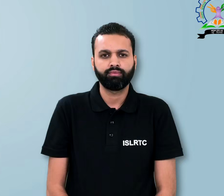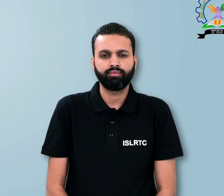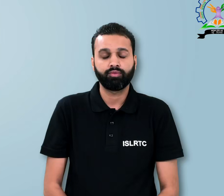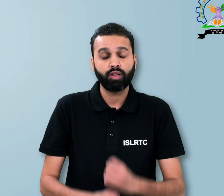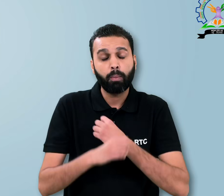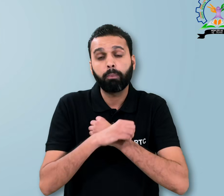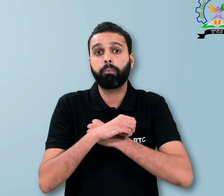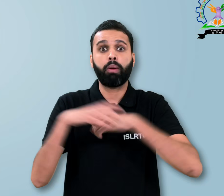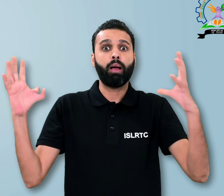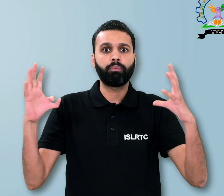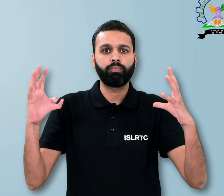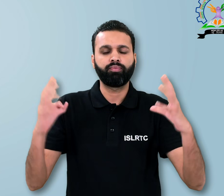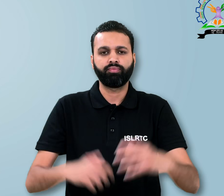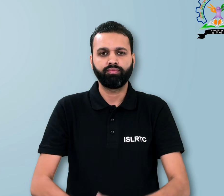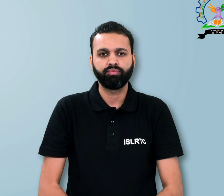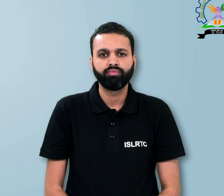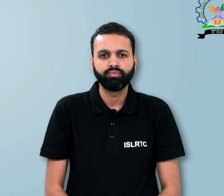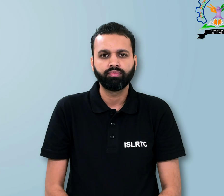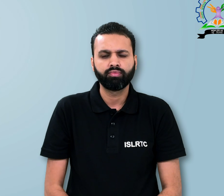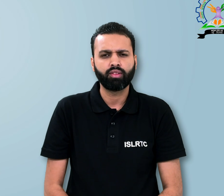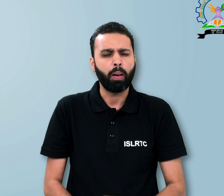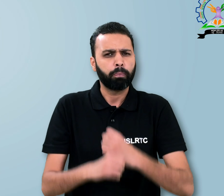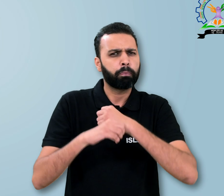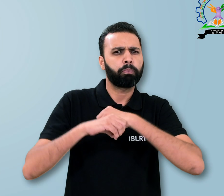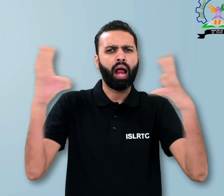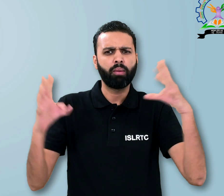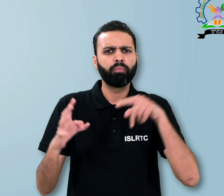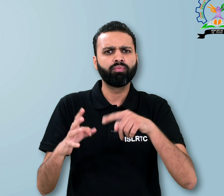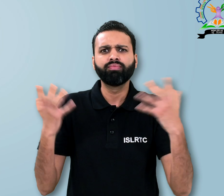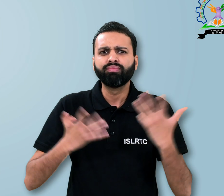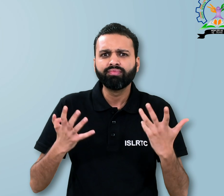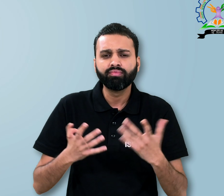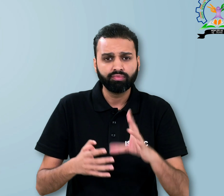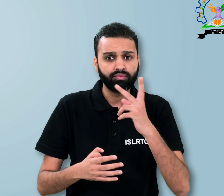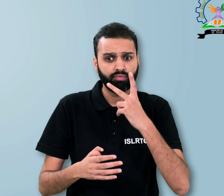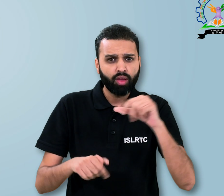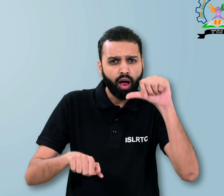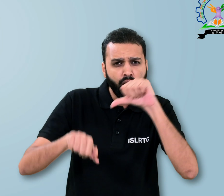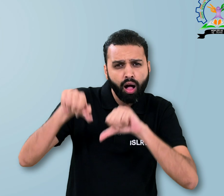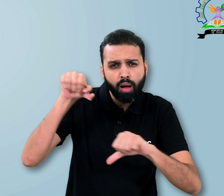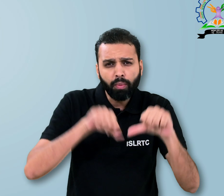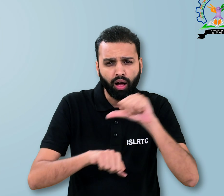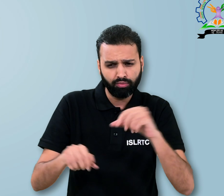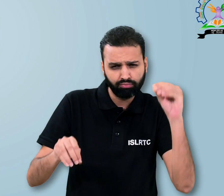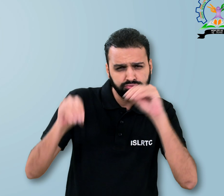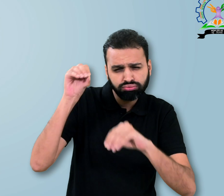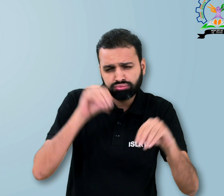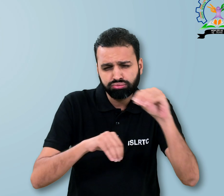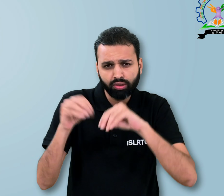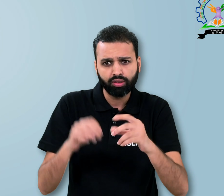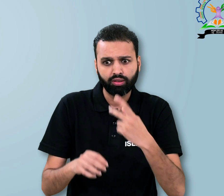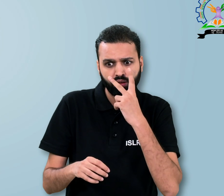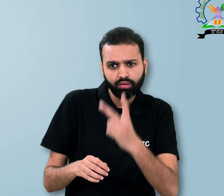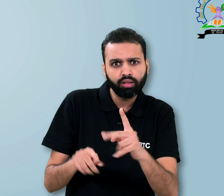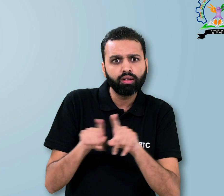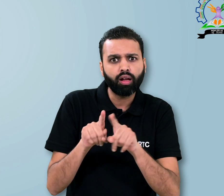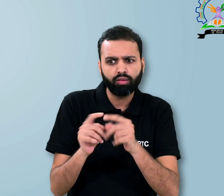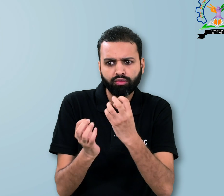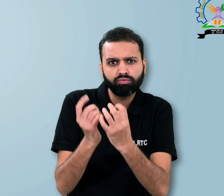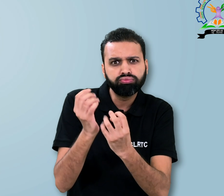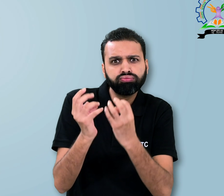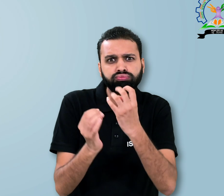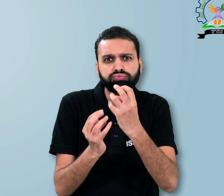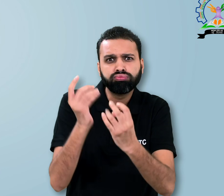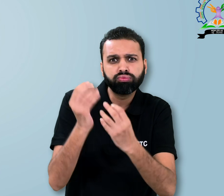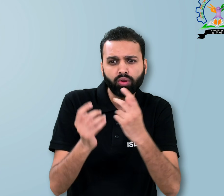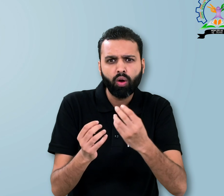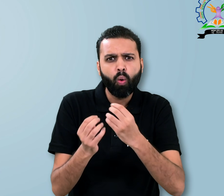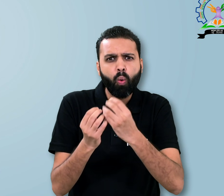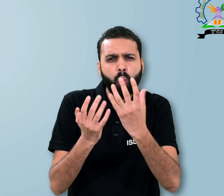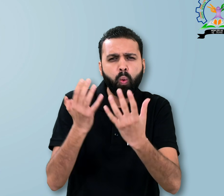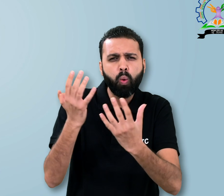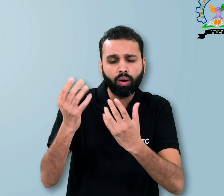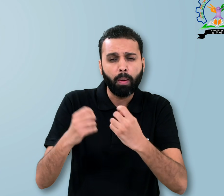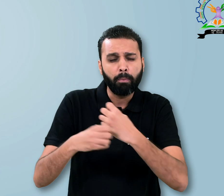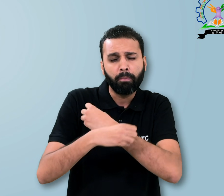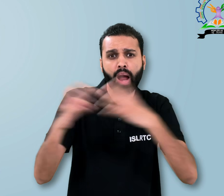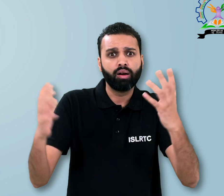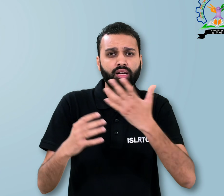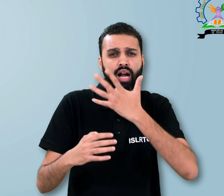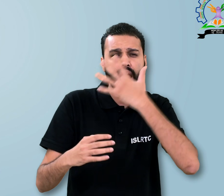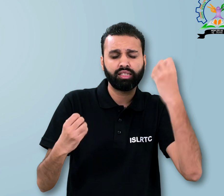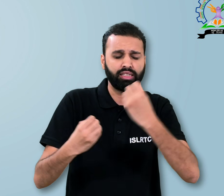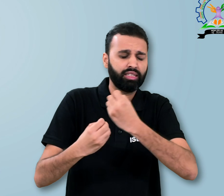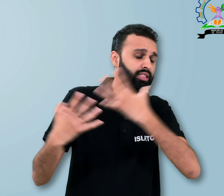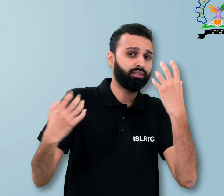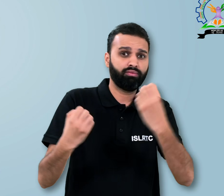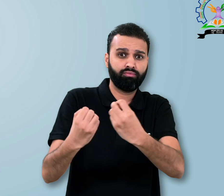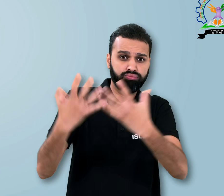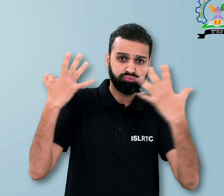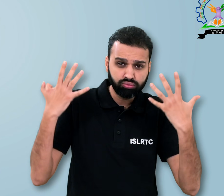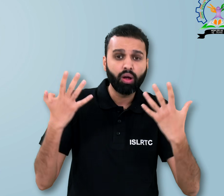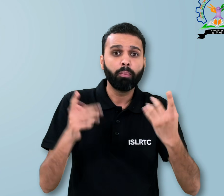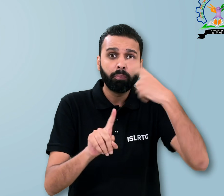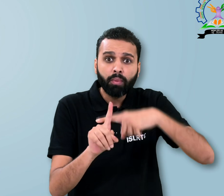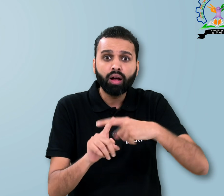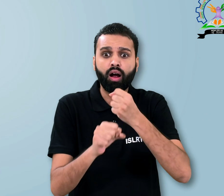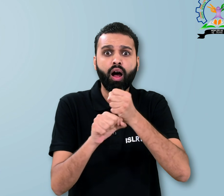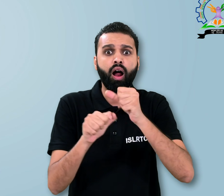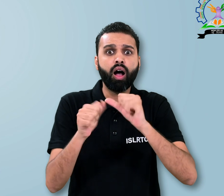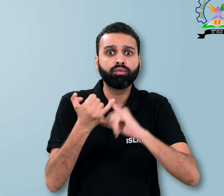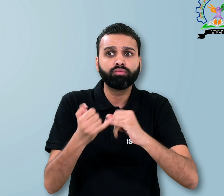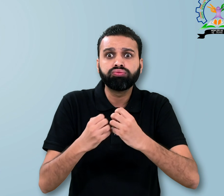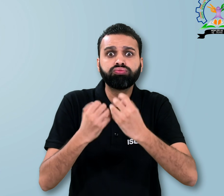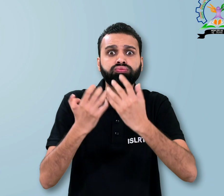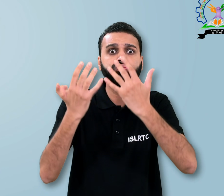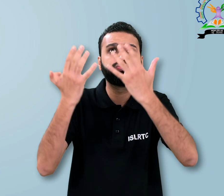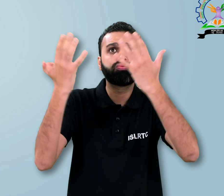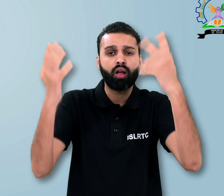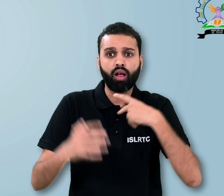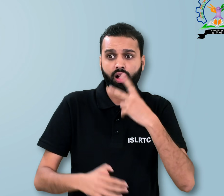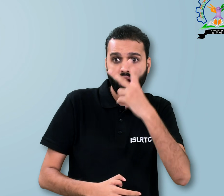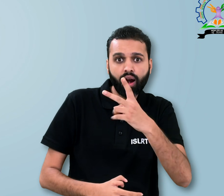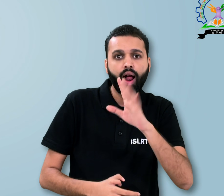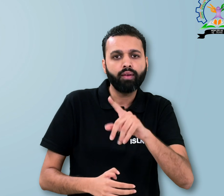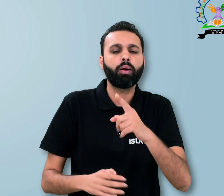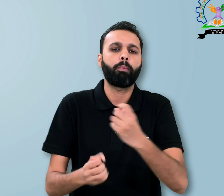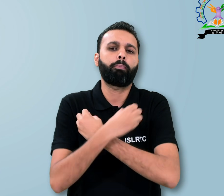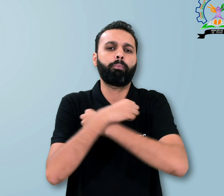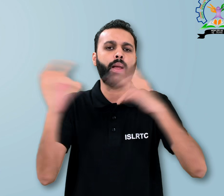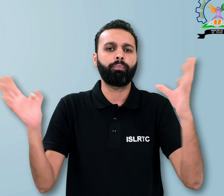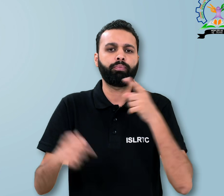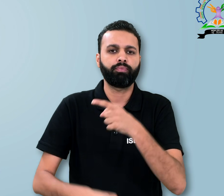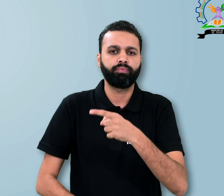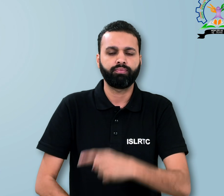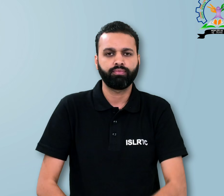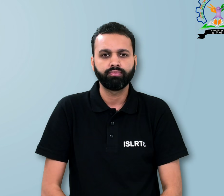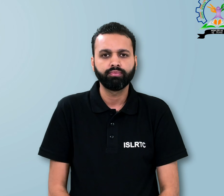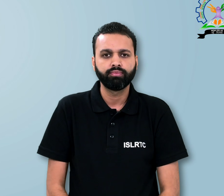Explosion When a sudden chemical reaction takes place with the release of heat and light and evolution of a large amount of gas takes place it is called an explosion.